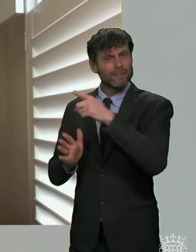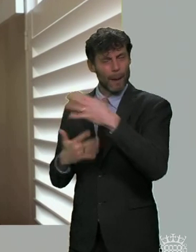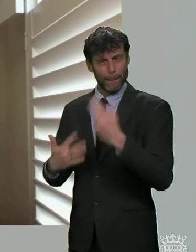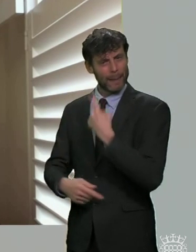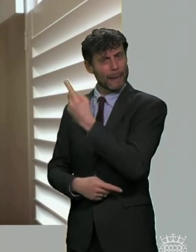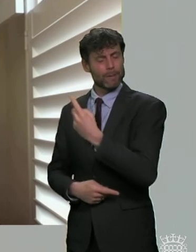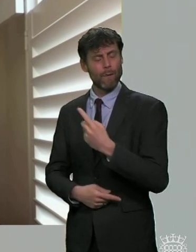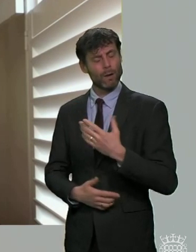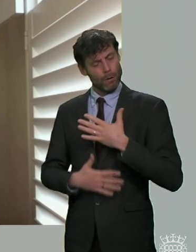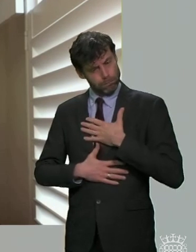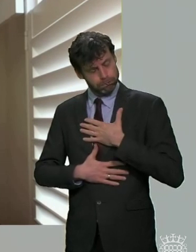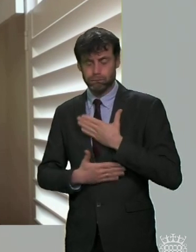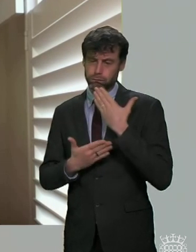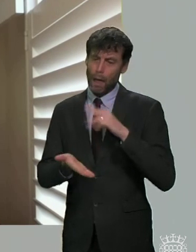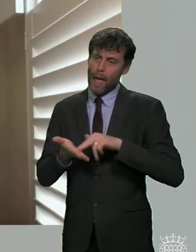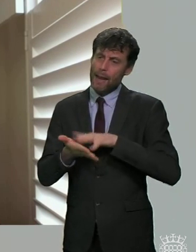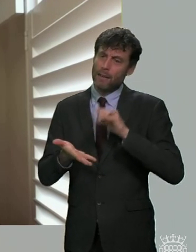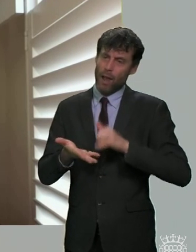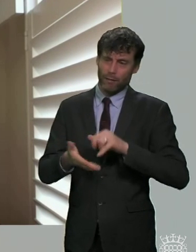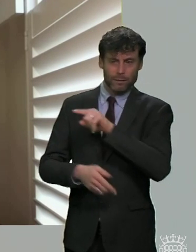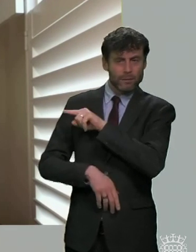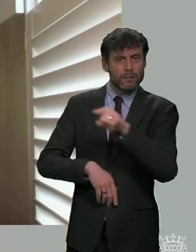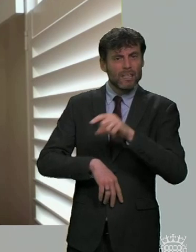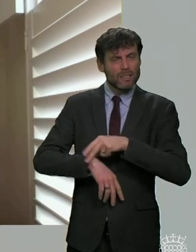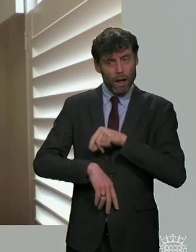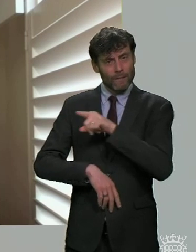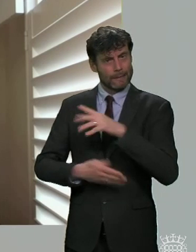He stood on the steps of No. 10 and applauded them.